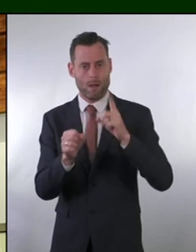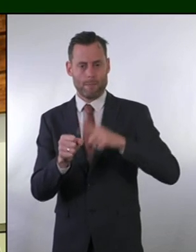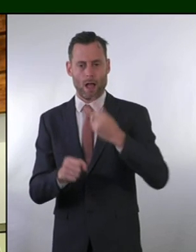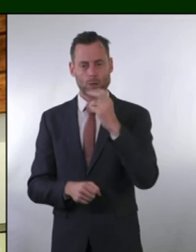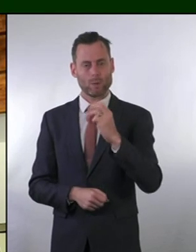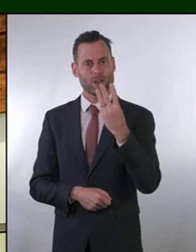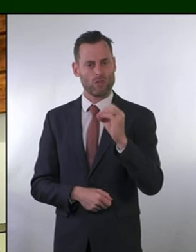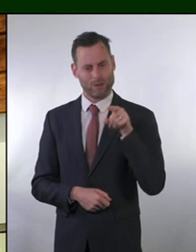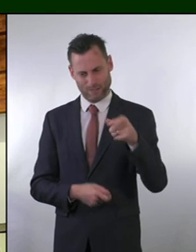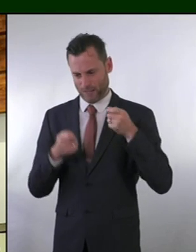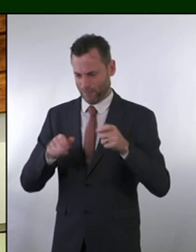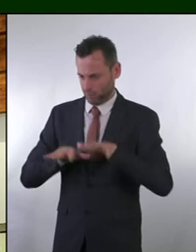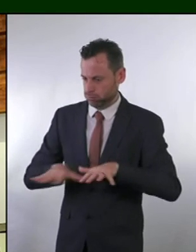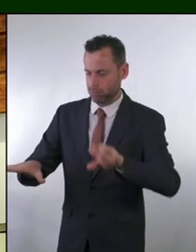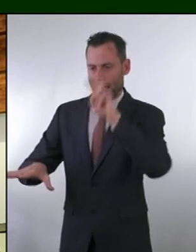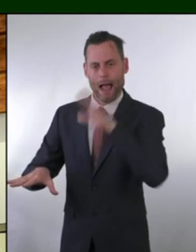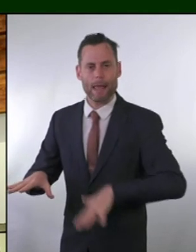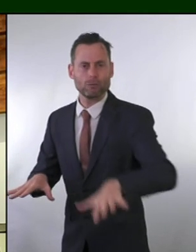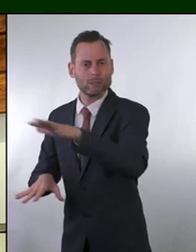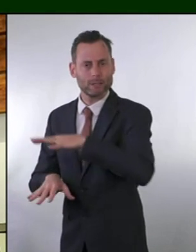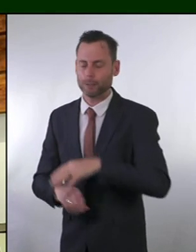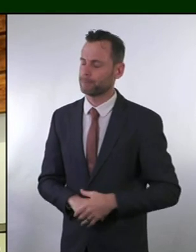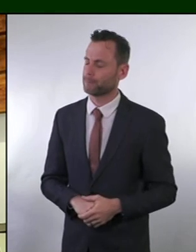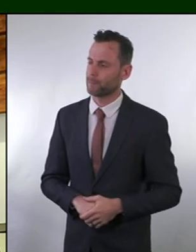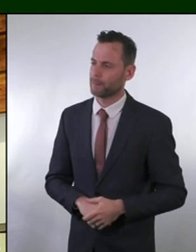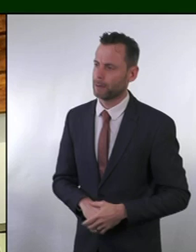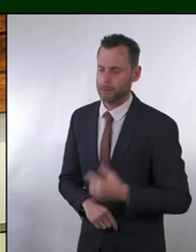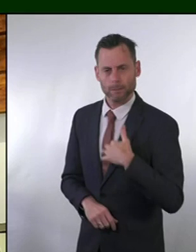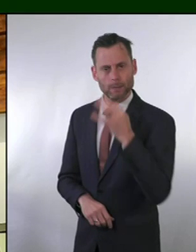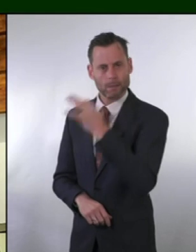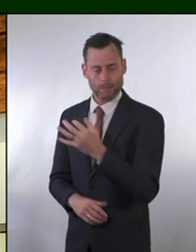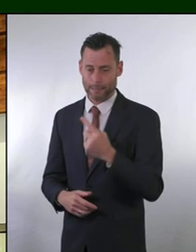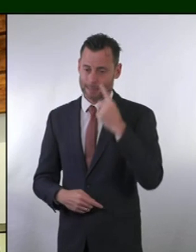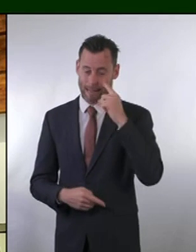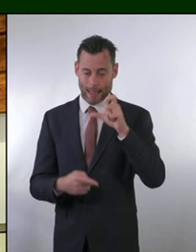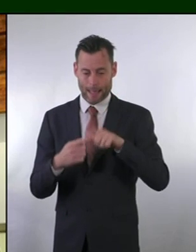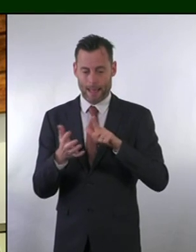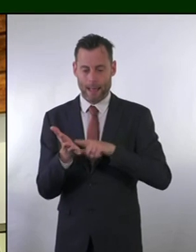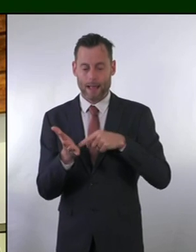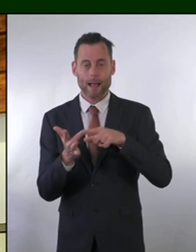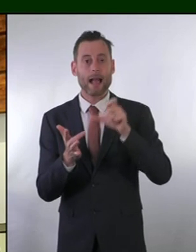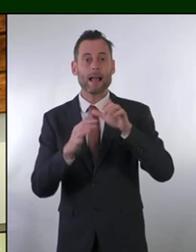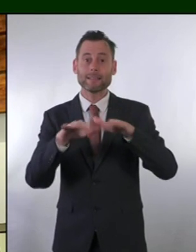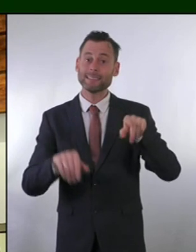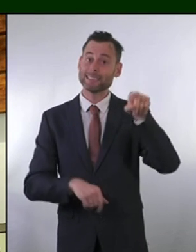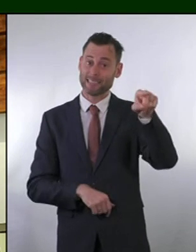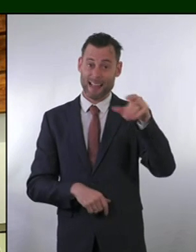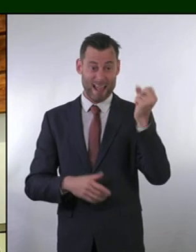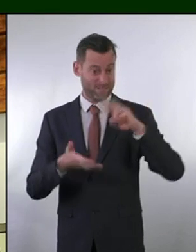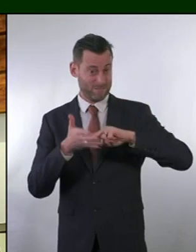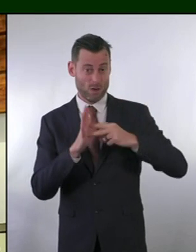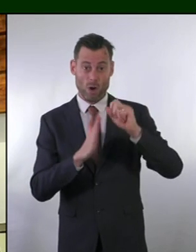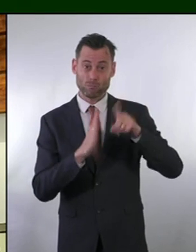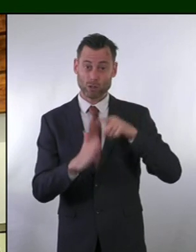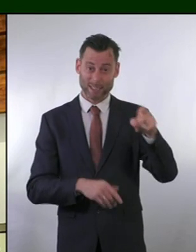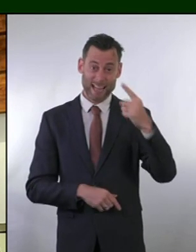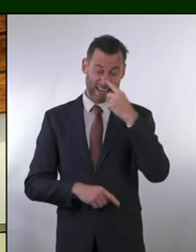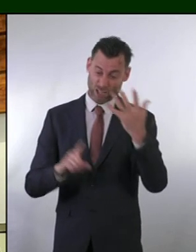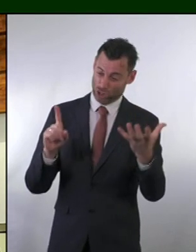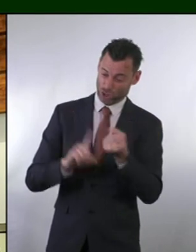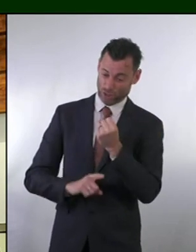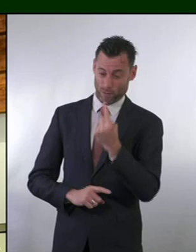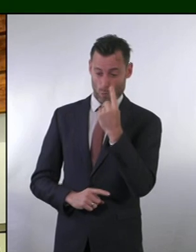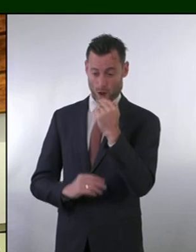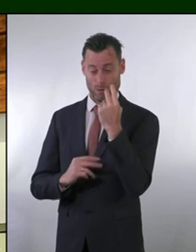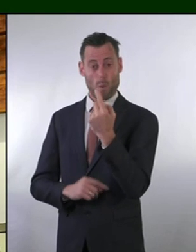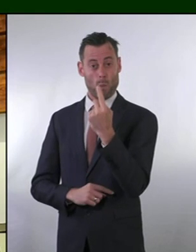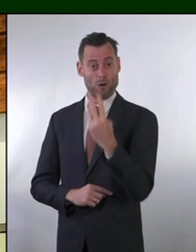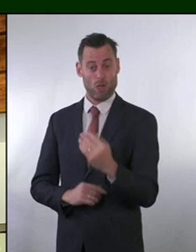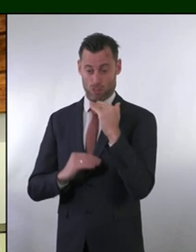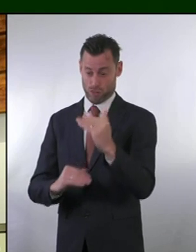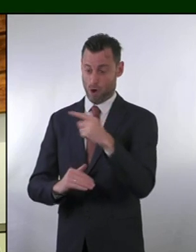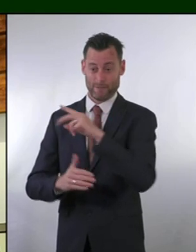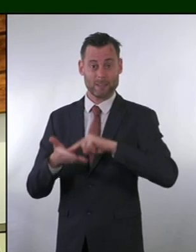Is he aware that there is a very substantial scheme being worked up in the Celtic sea that would meet a third of that target, as well as creating many jobs in south Wales, Devon and Cornwall?